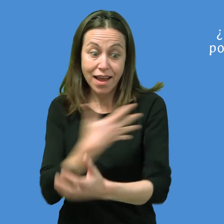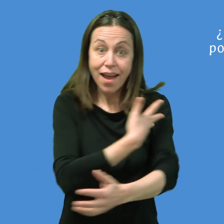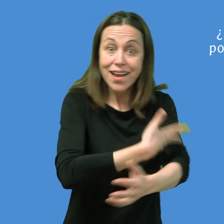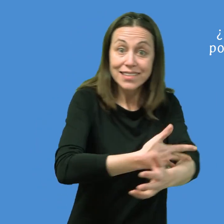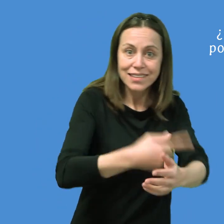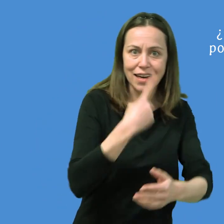sangre